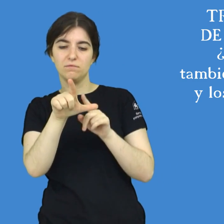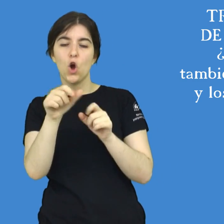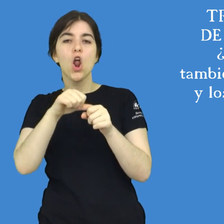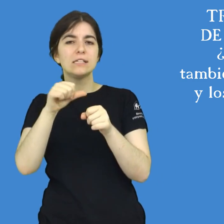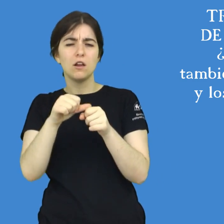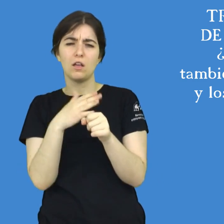colesterol